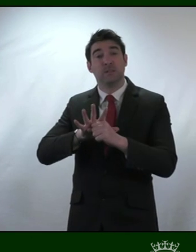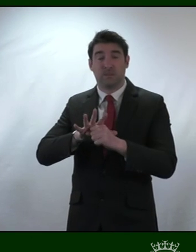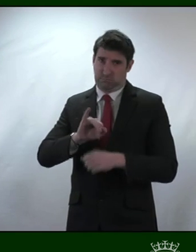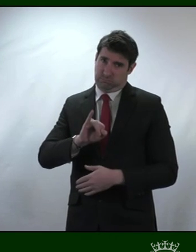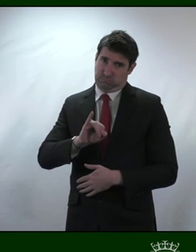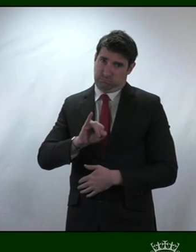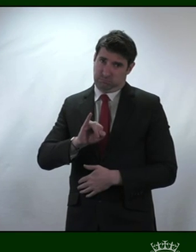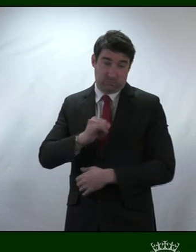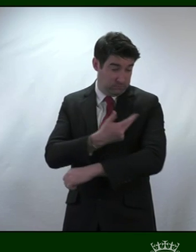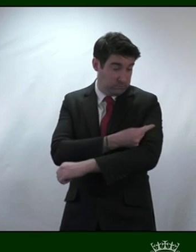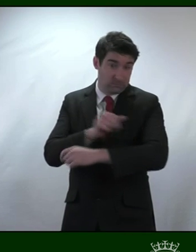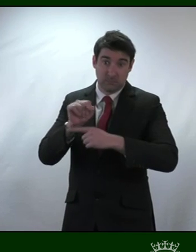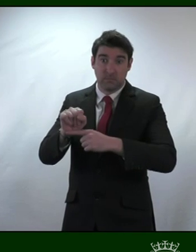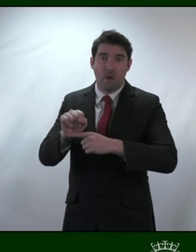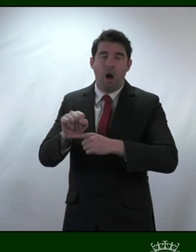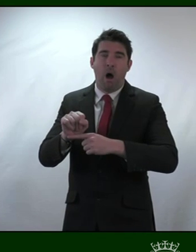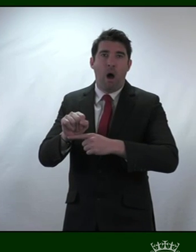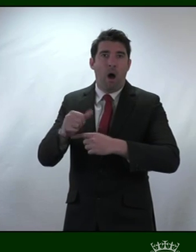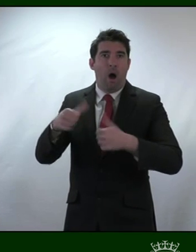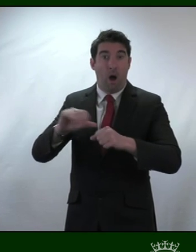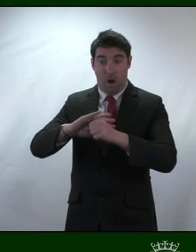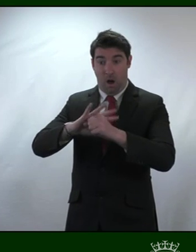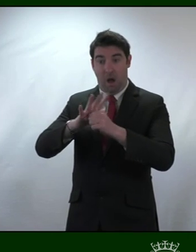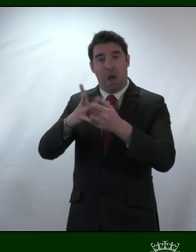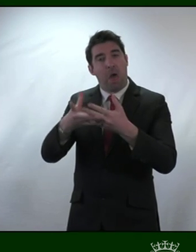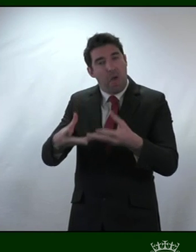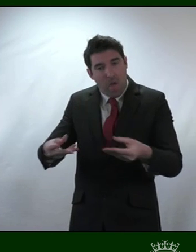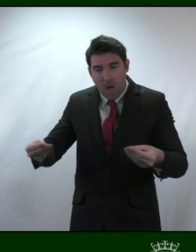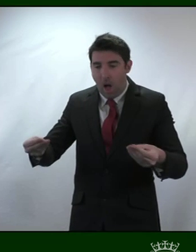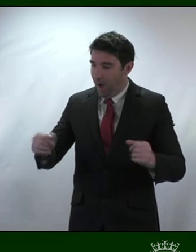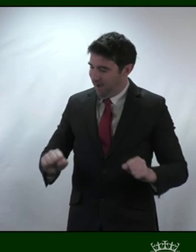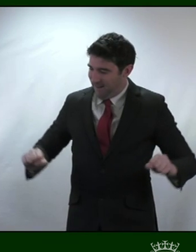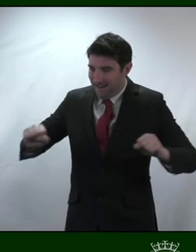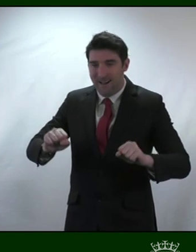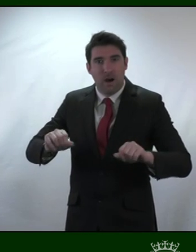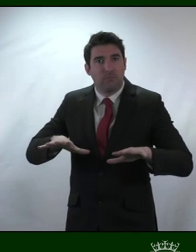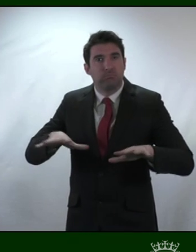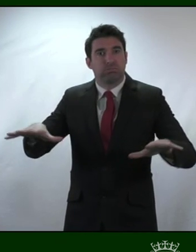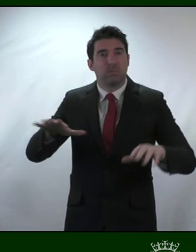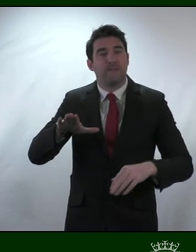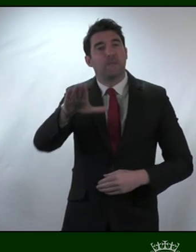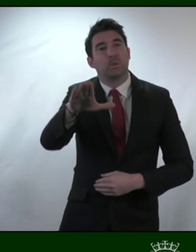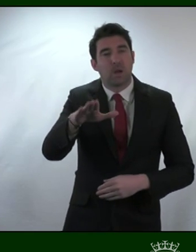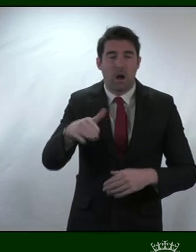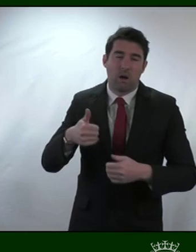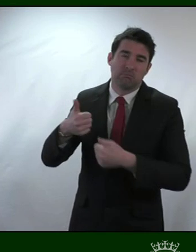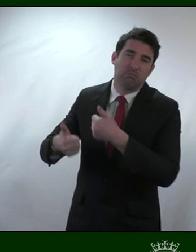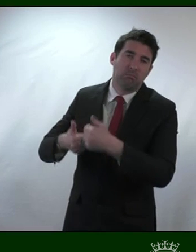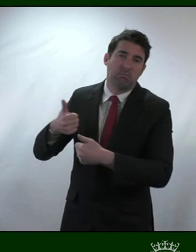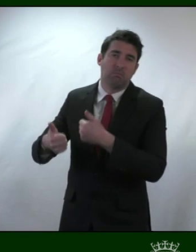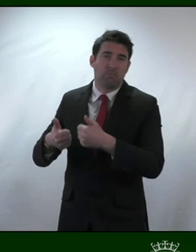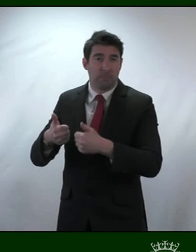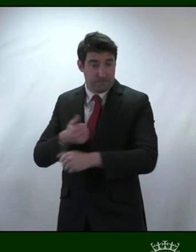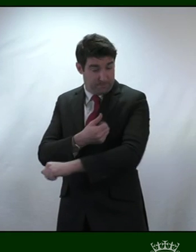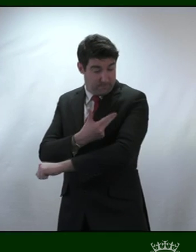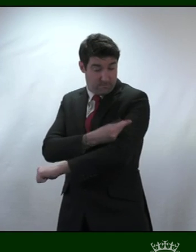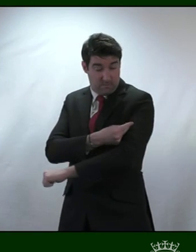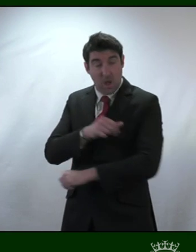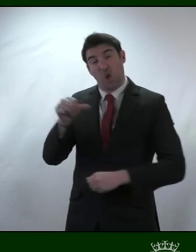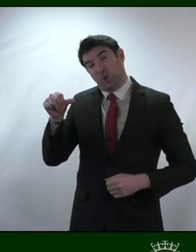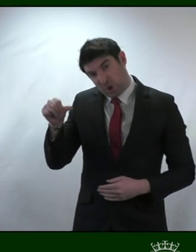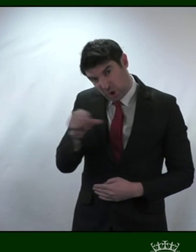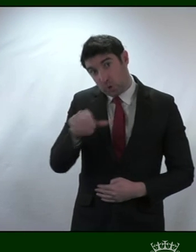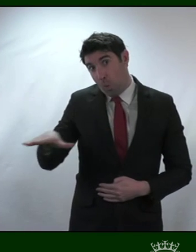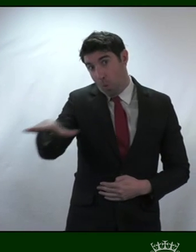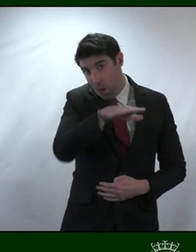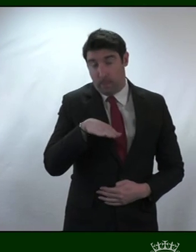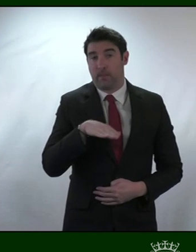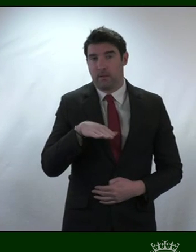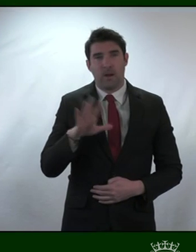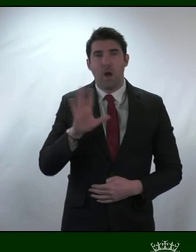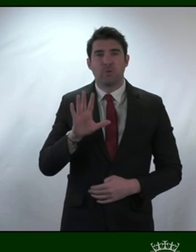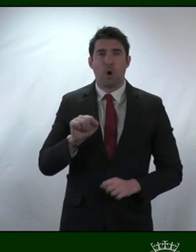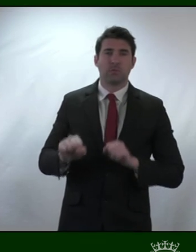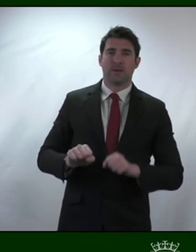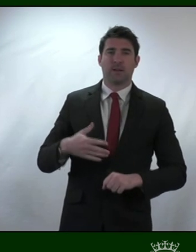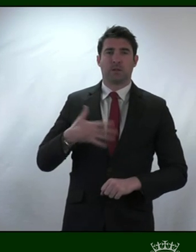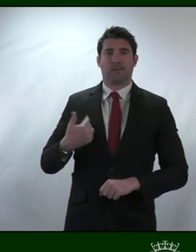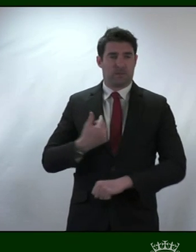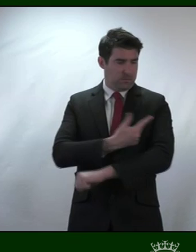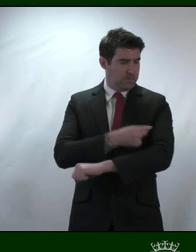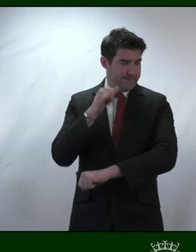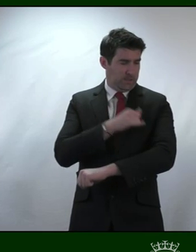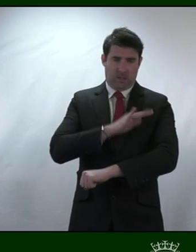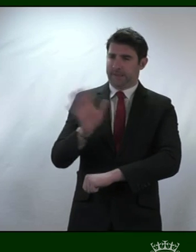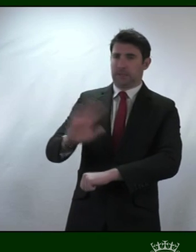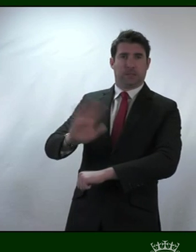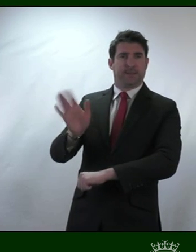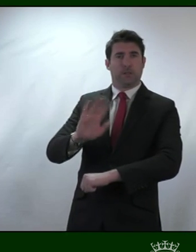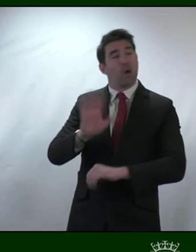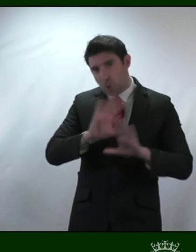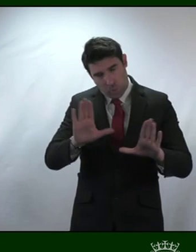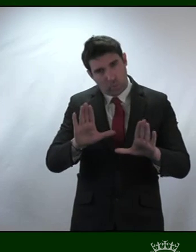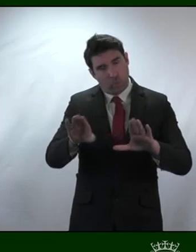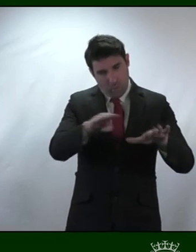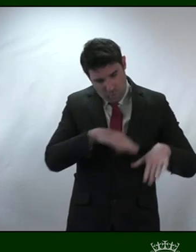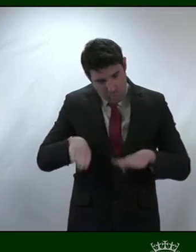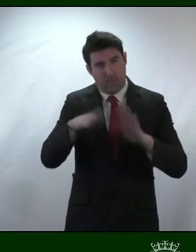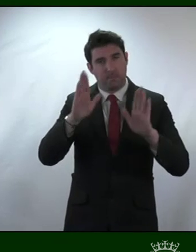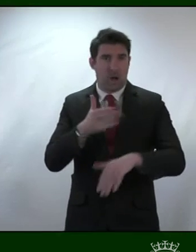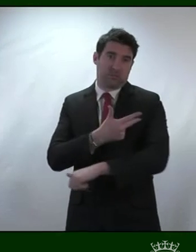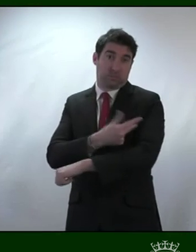Does the Prime Minister agree that all those called upon to take the vaccine will not only be protecting their own health, but doing their civic duty in helping the health of others, keeping people in jobs and getting us back to our cherished way of life?